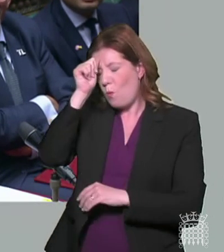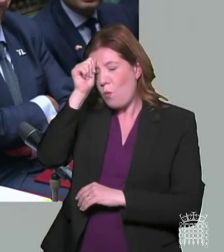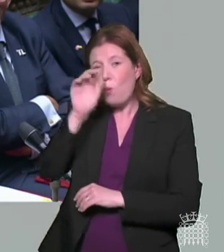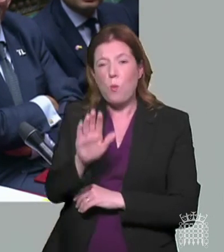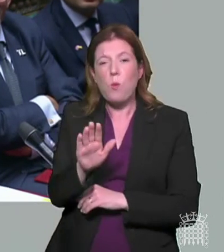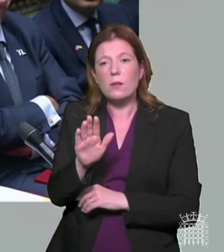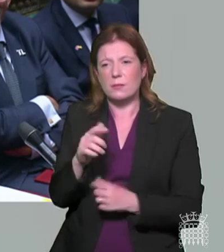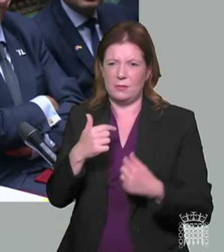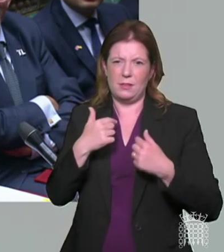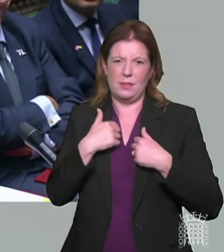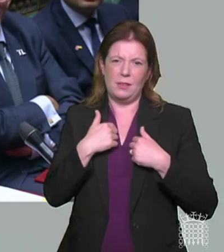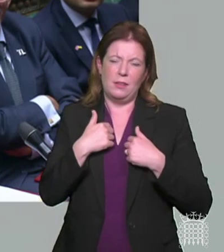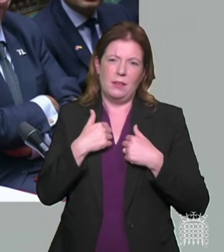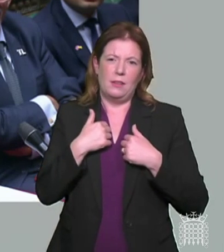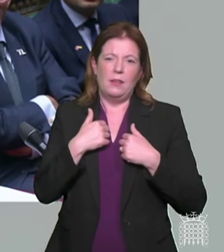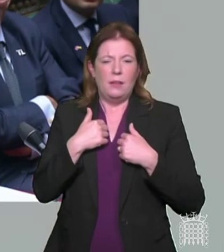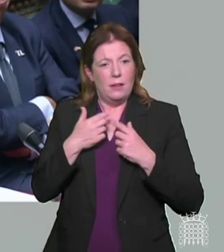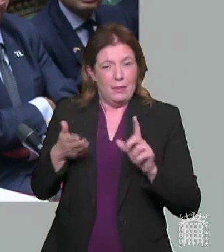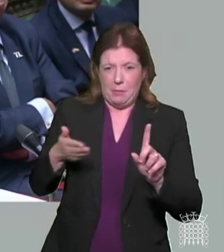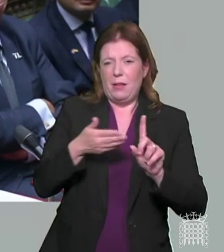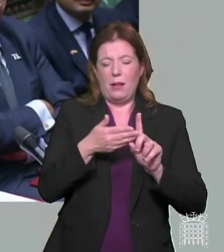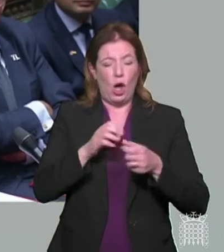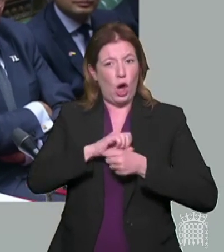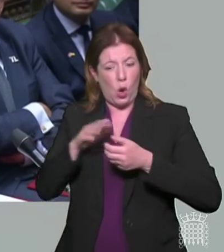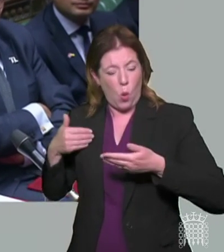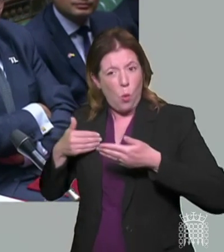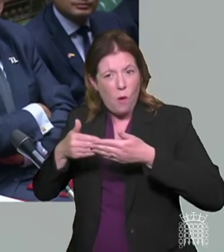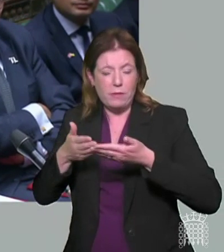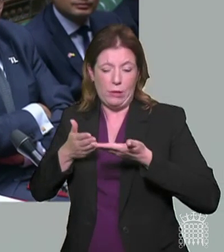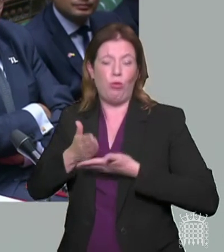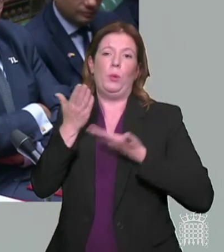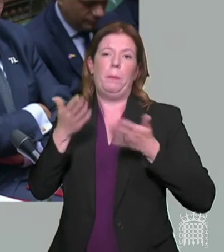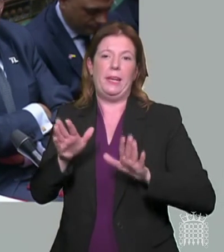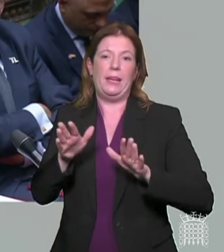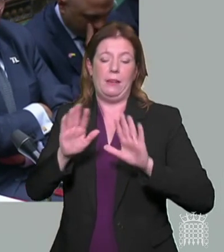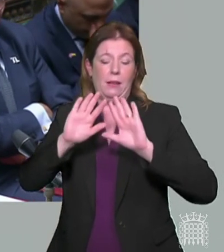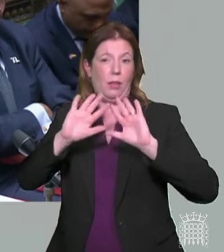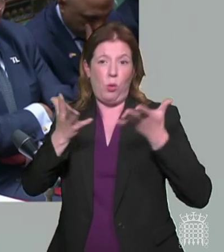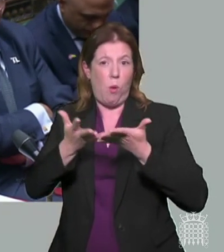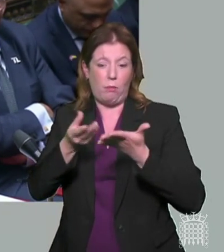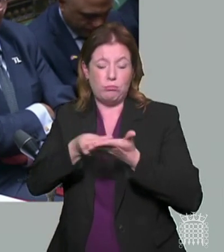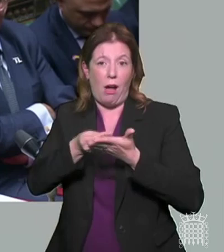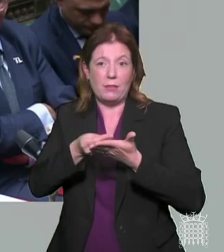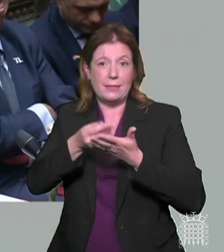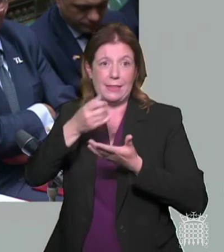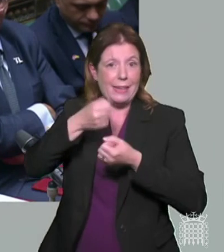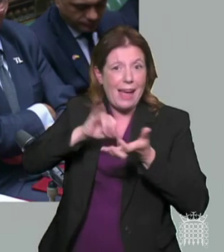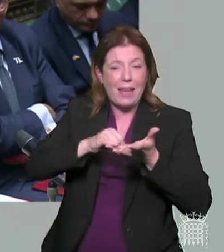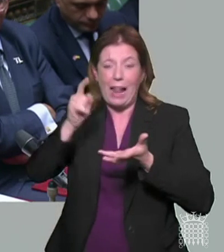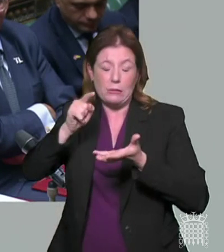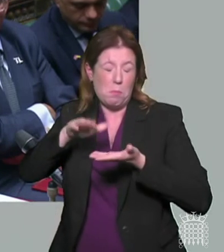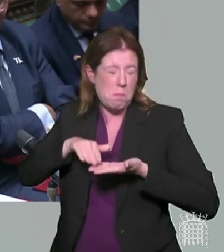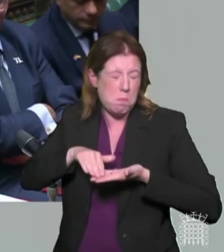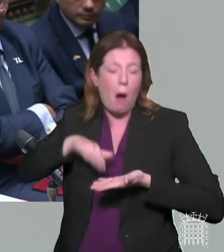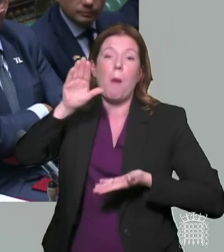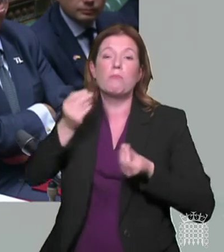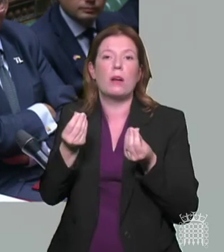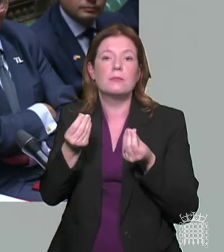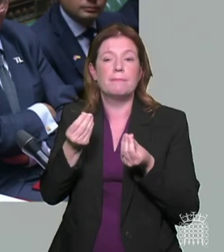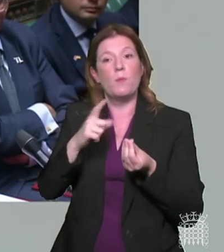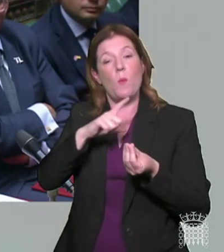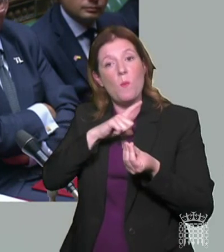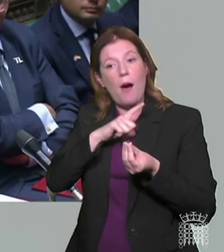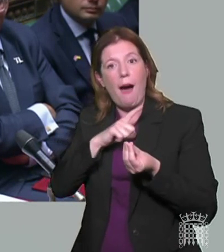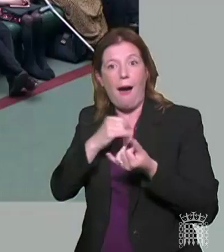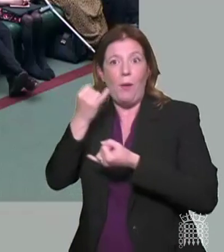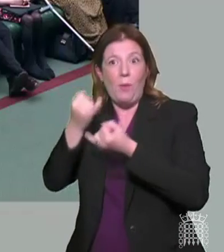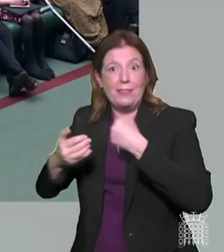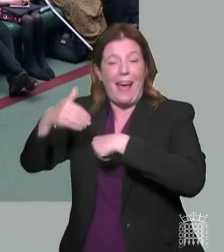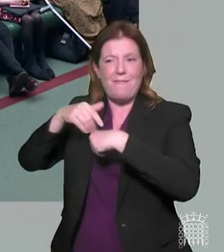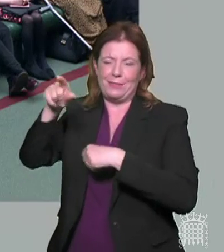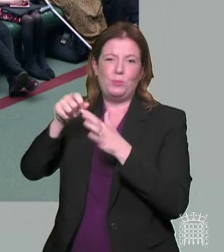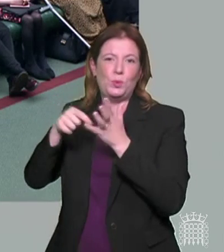To get back to the crucial point, we have been through covid, and we are facing a spike in global energy prices which has been greatly exacerbated by what Putin is doing in Ukraine.